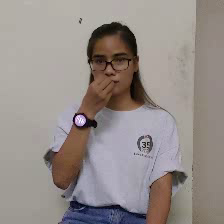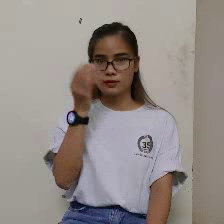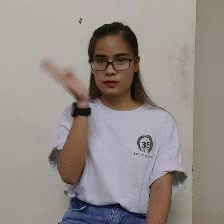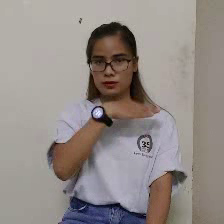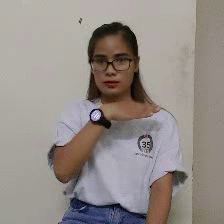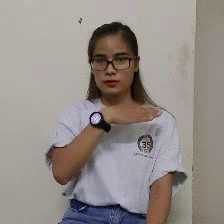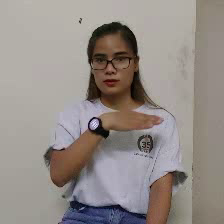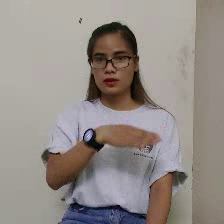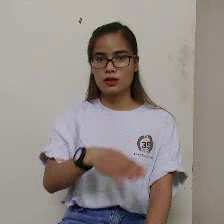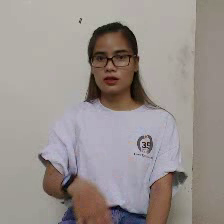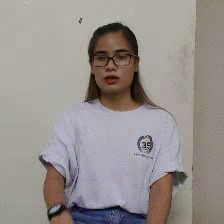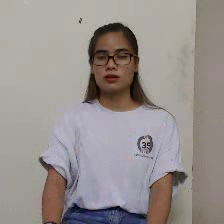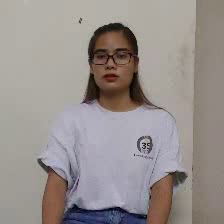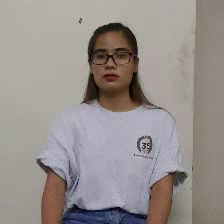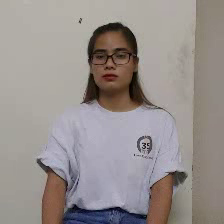Nói xấu